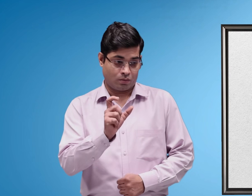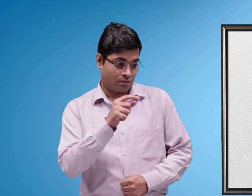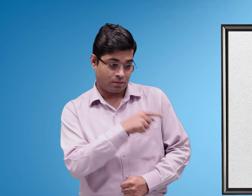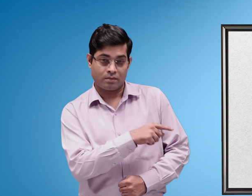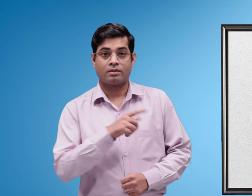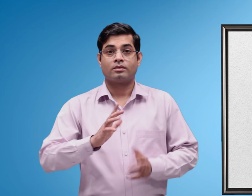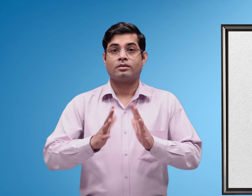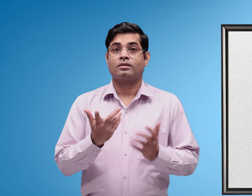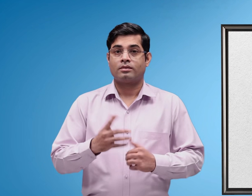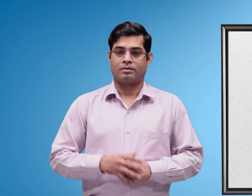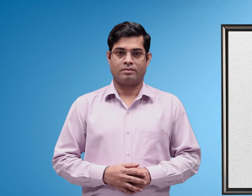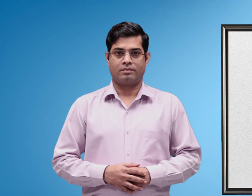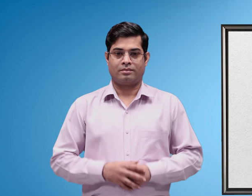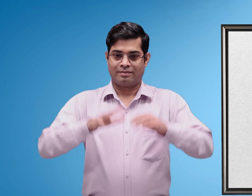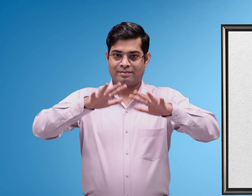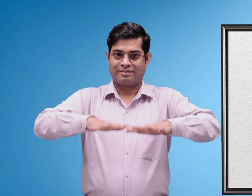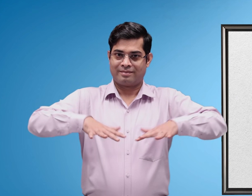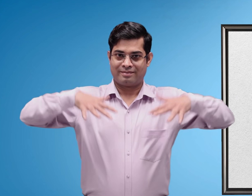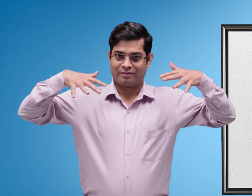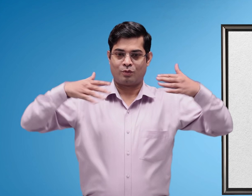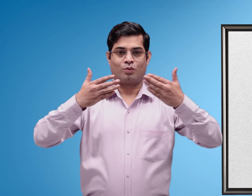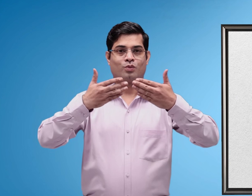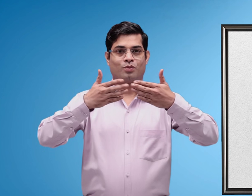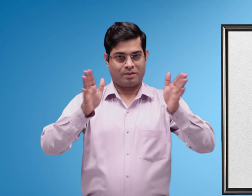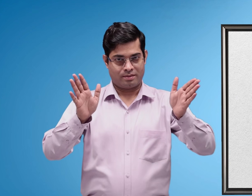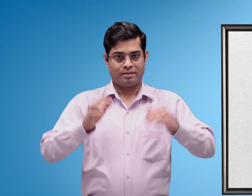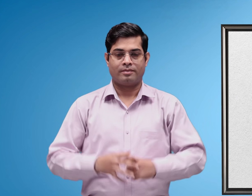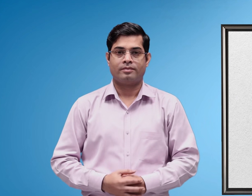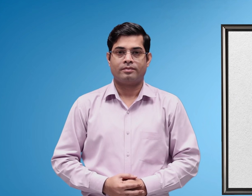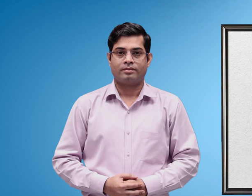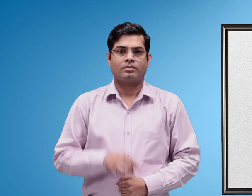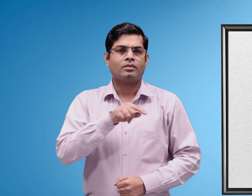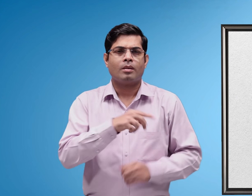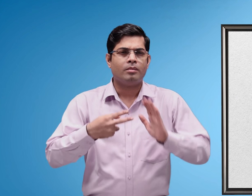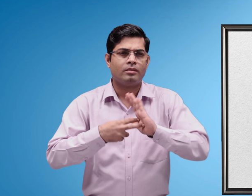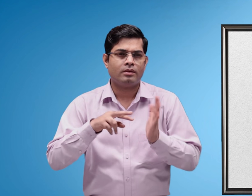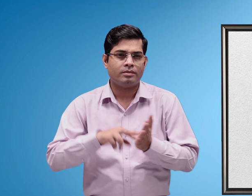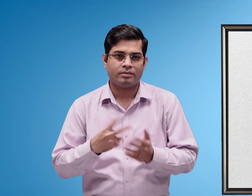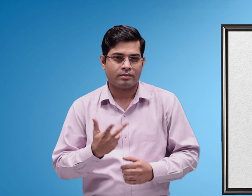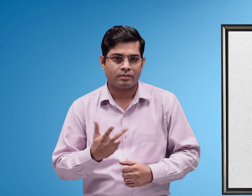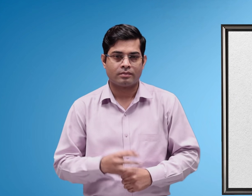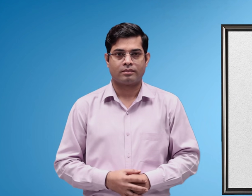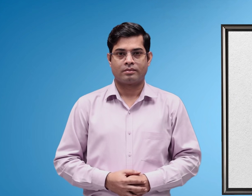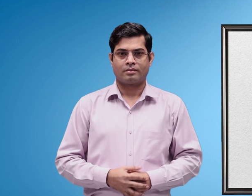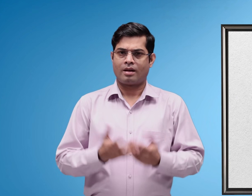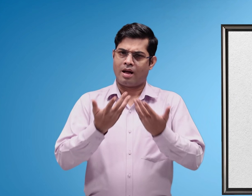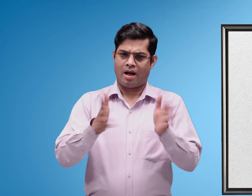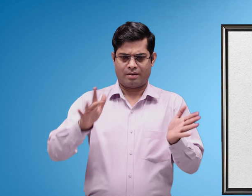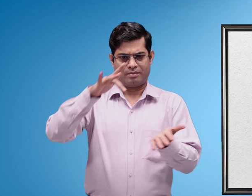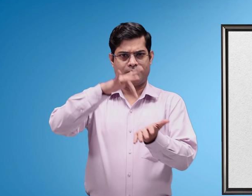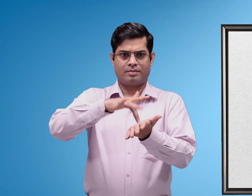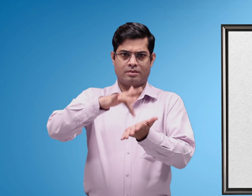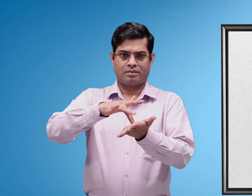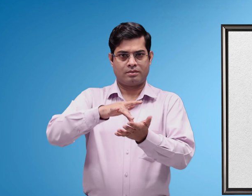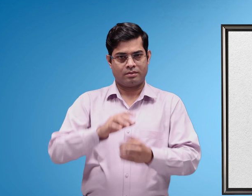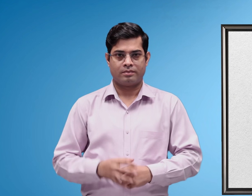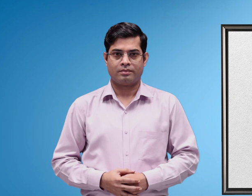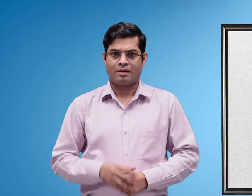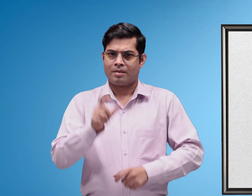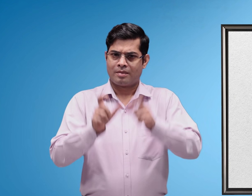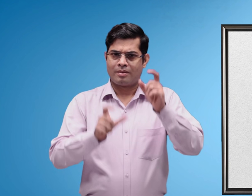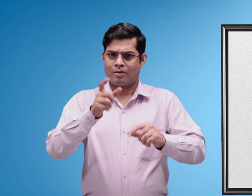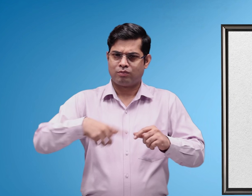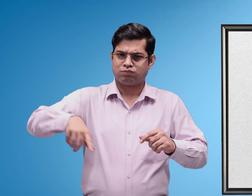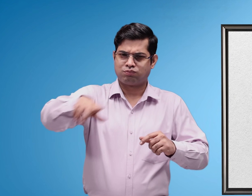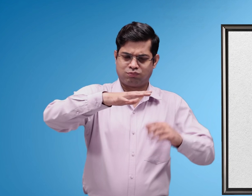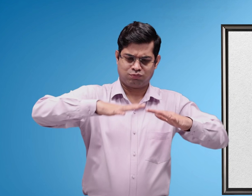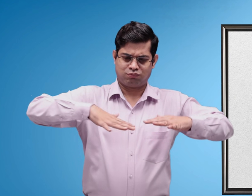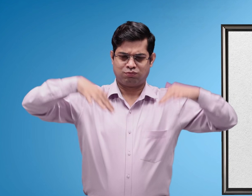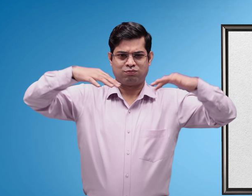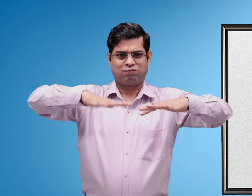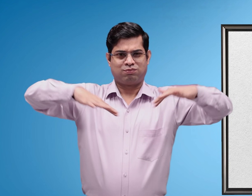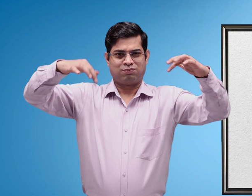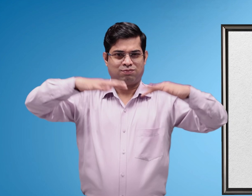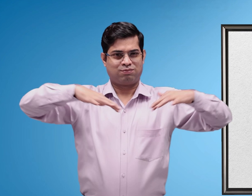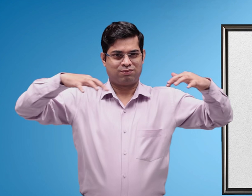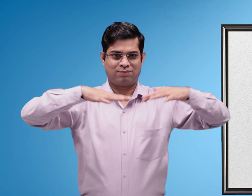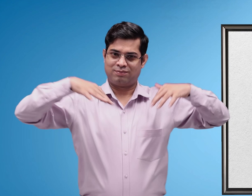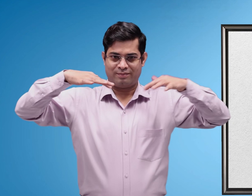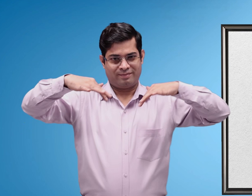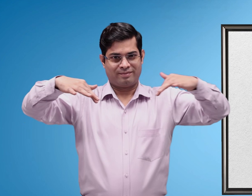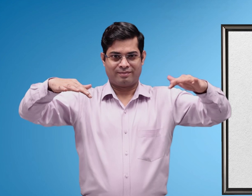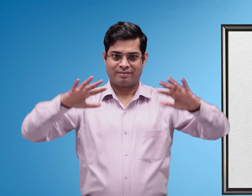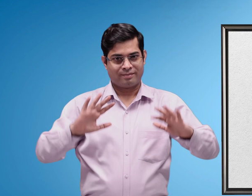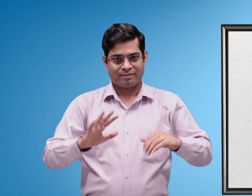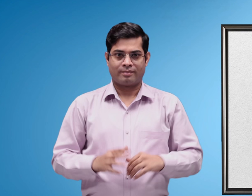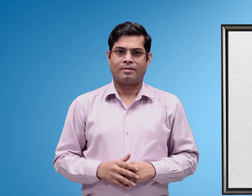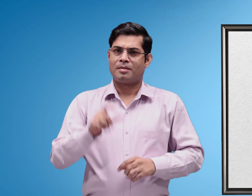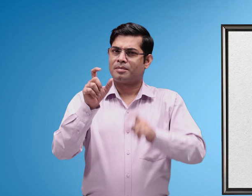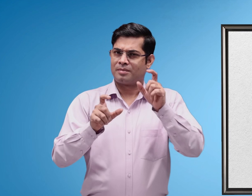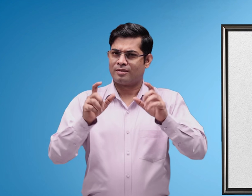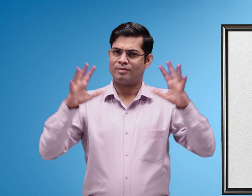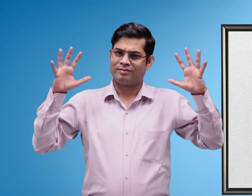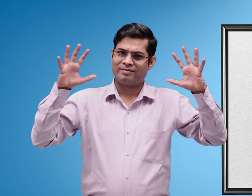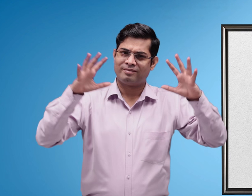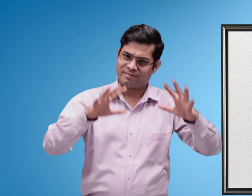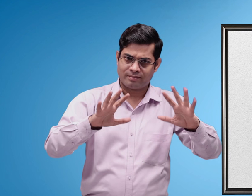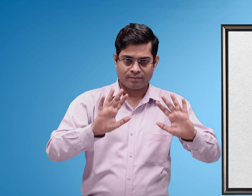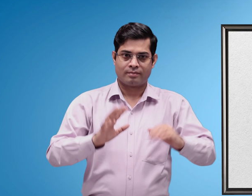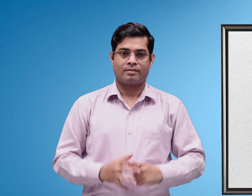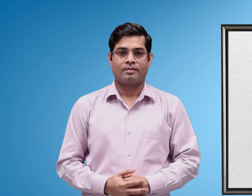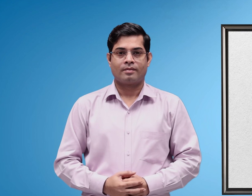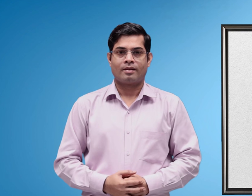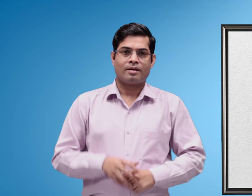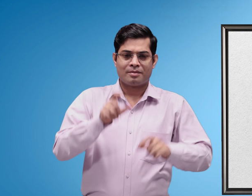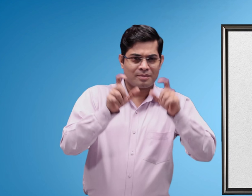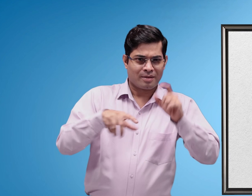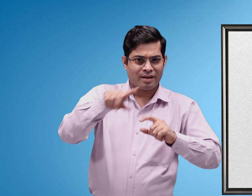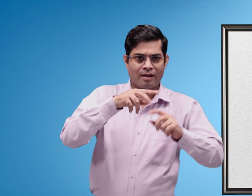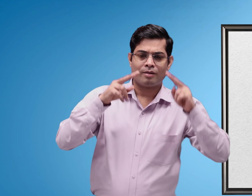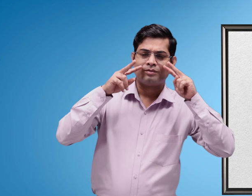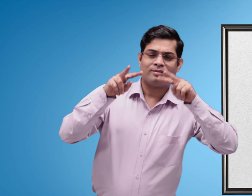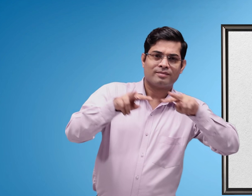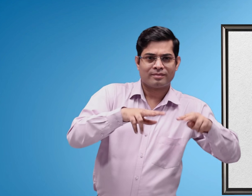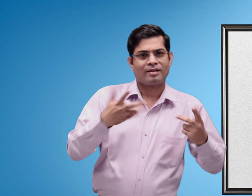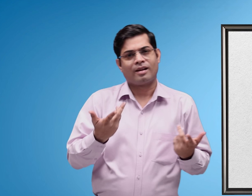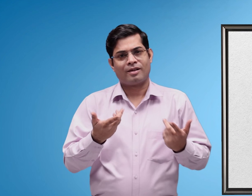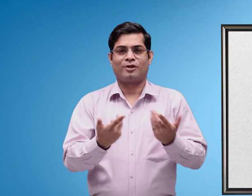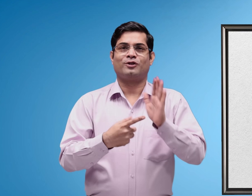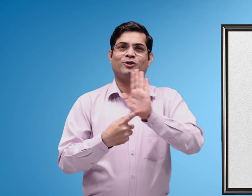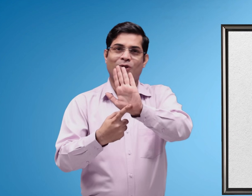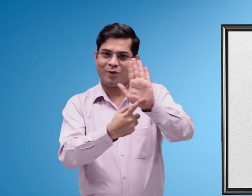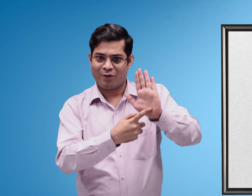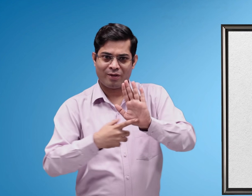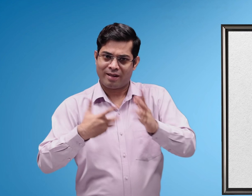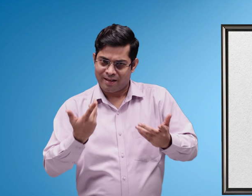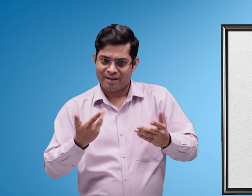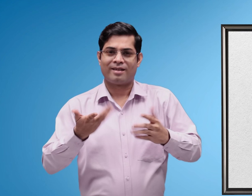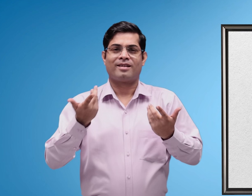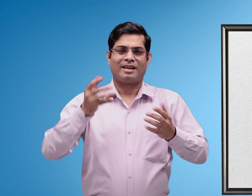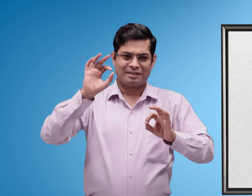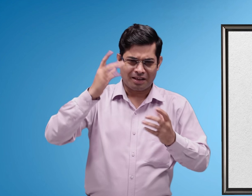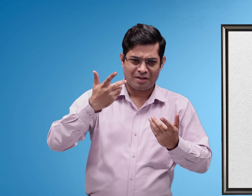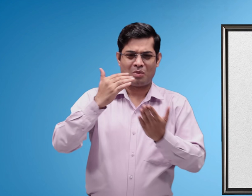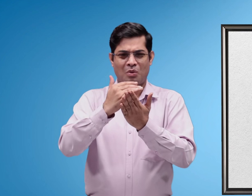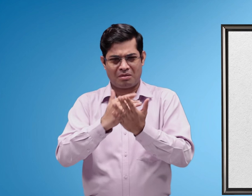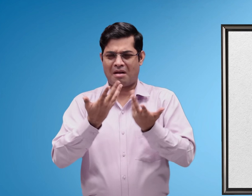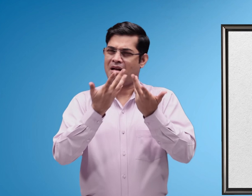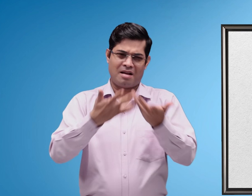amphitheatre This sign means amphitheatre. These are open arenas surrounded by tiers of seats where citizens can watch shows and performances.